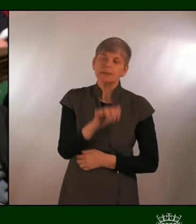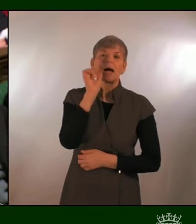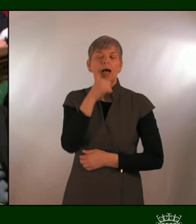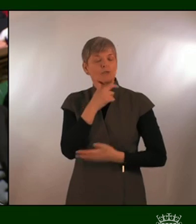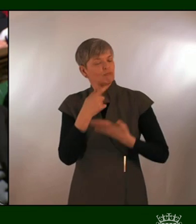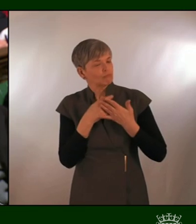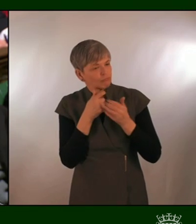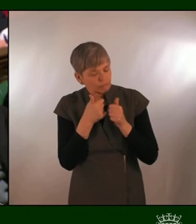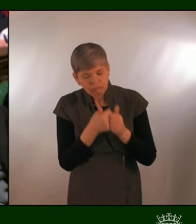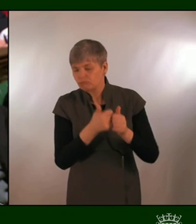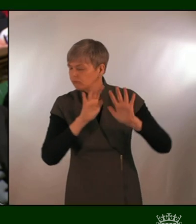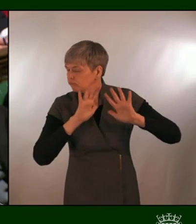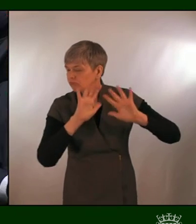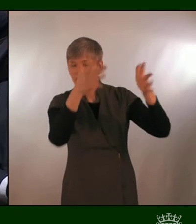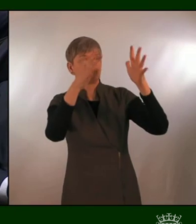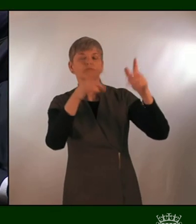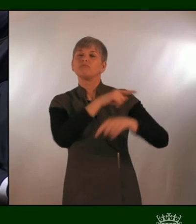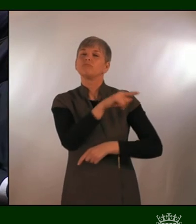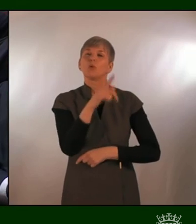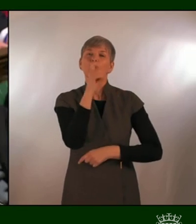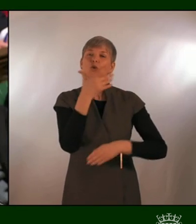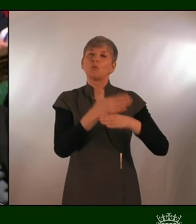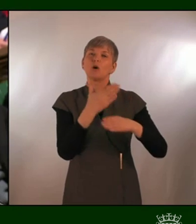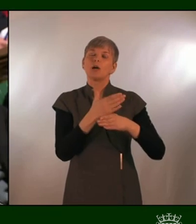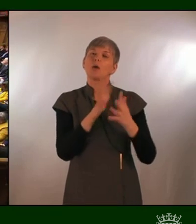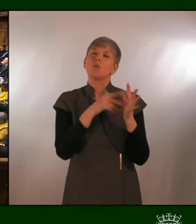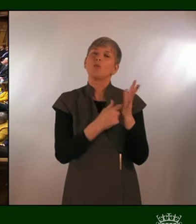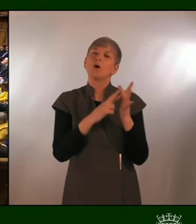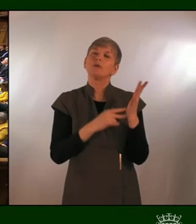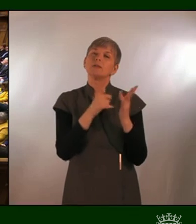We will do everything that we can to ensure that funding continues.